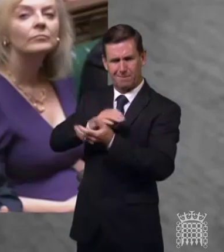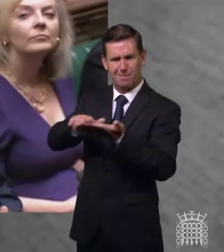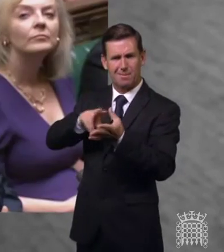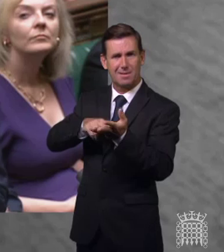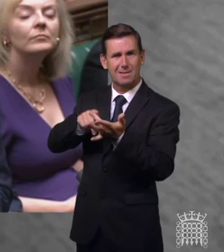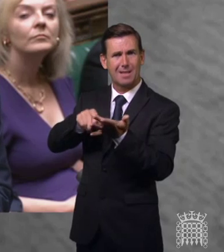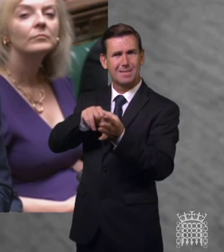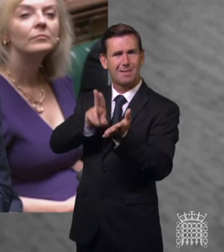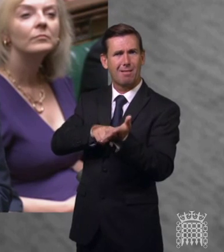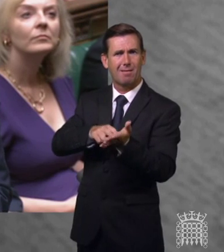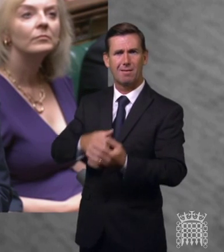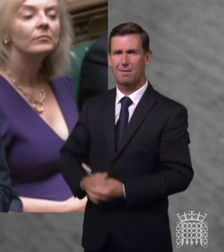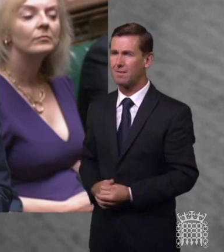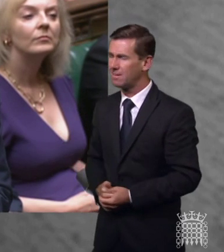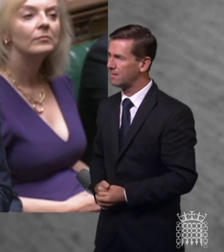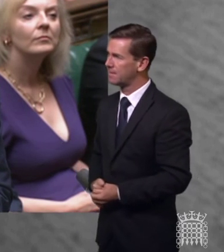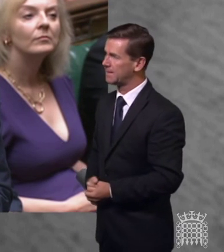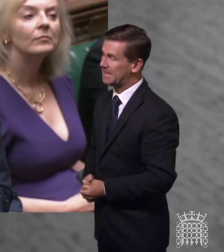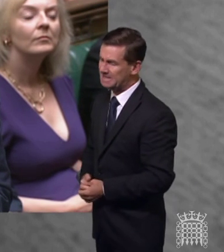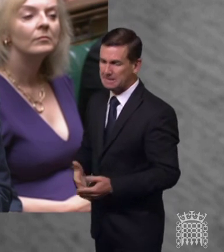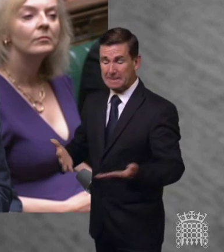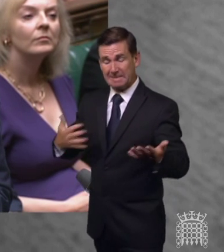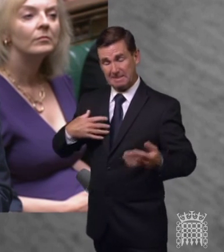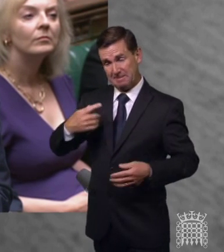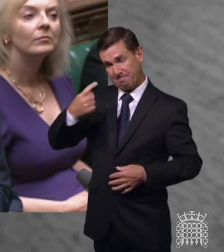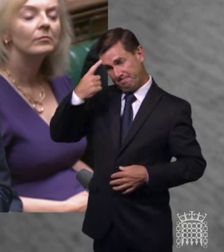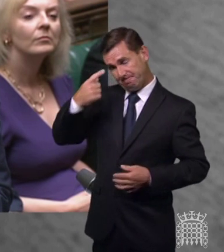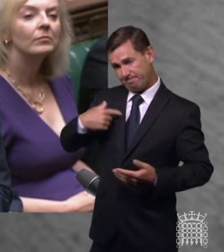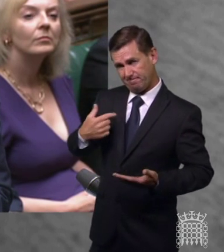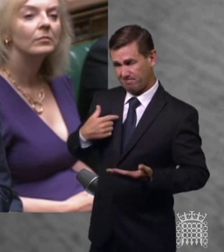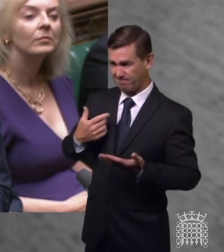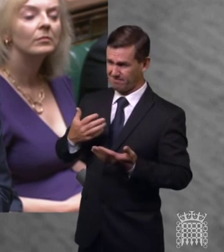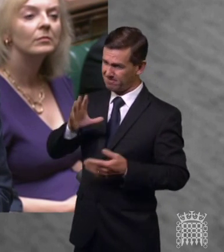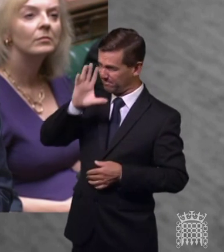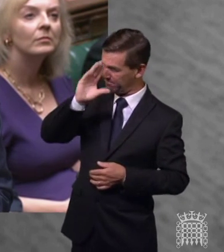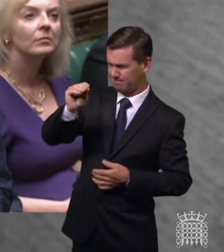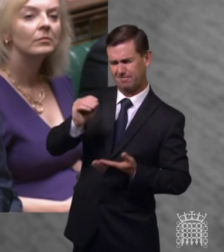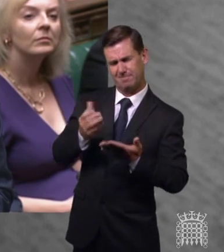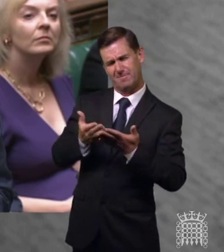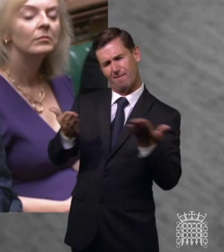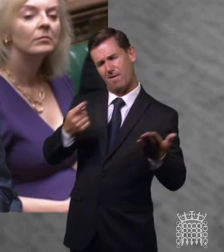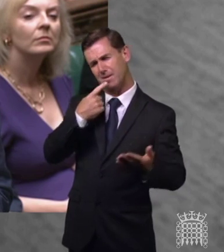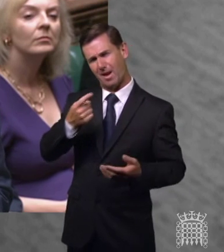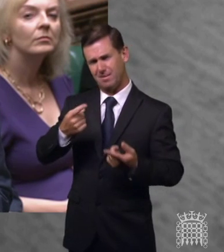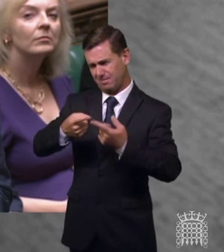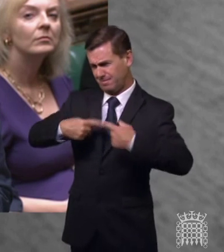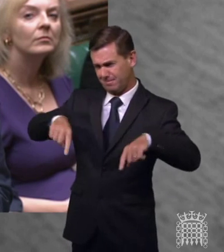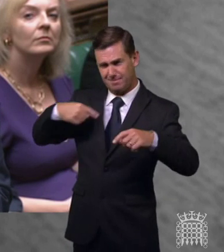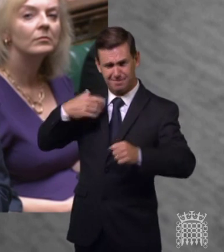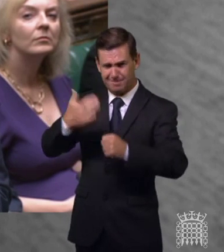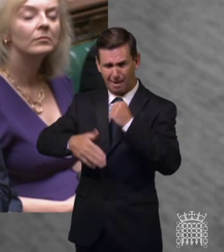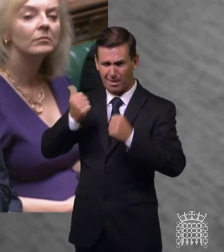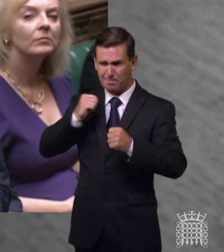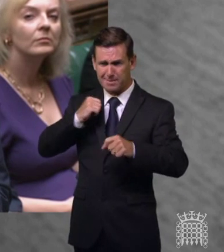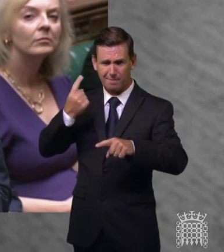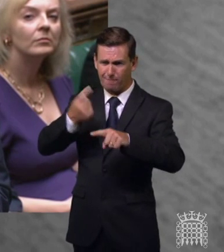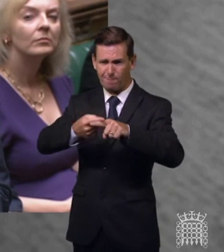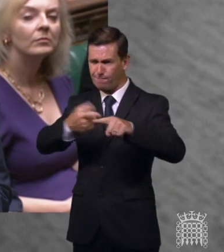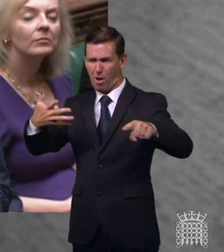I think it would be fair to say that the events in Afghanistan have unfolded faster, and the collapse has been faster, than I think even the Taliban themselves predicted.